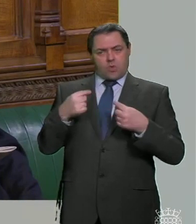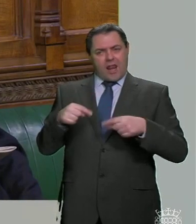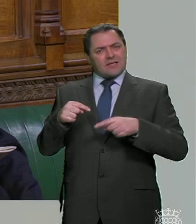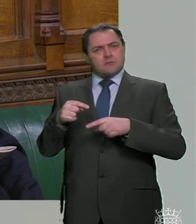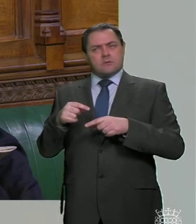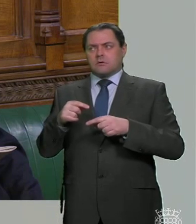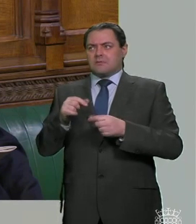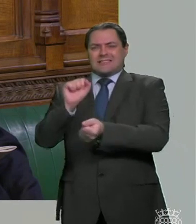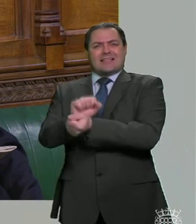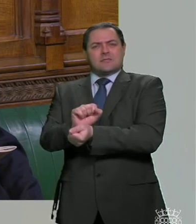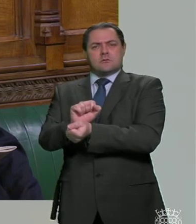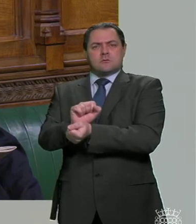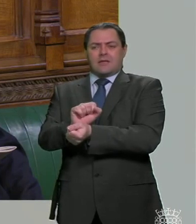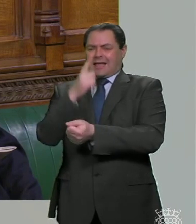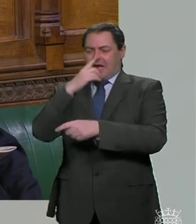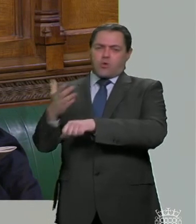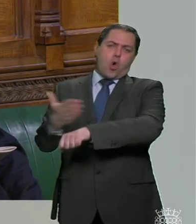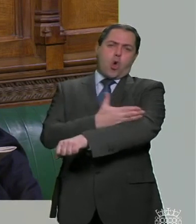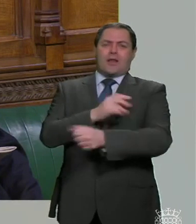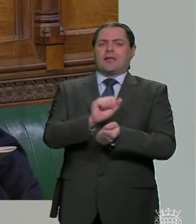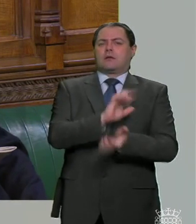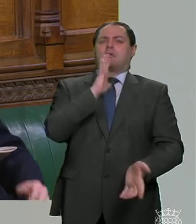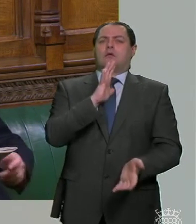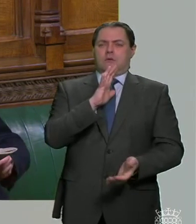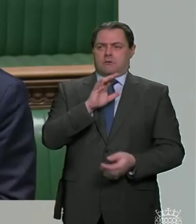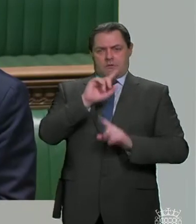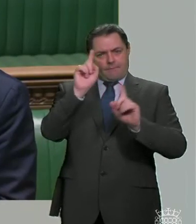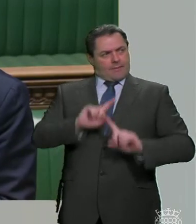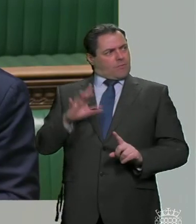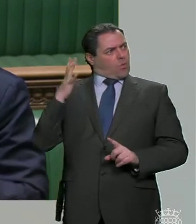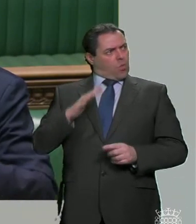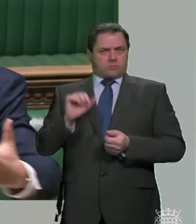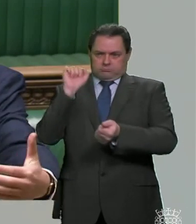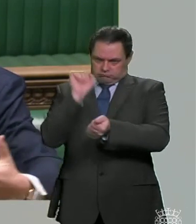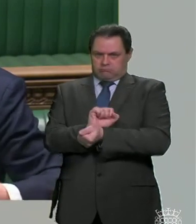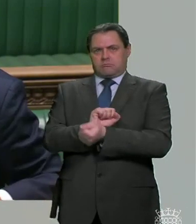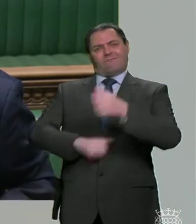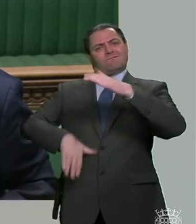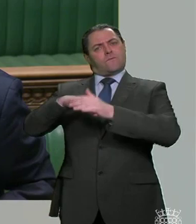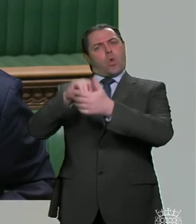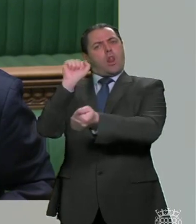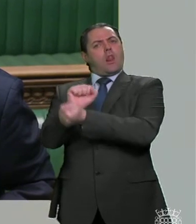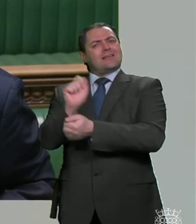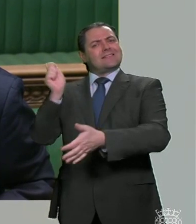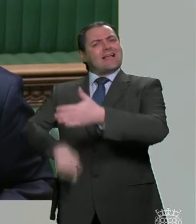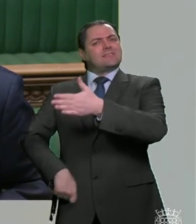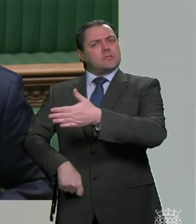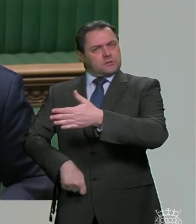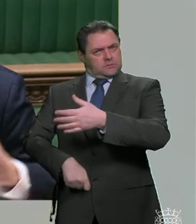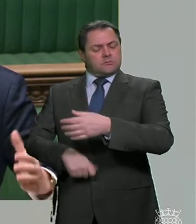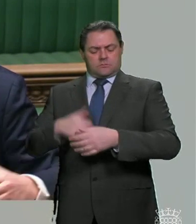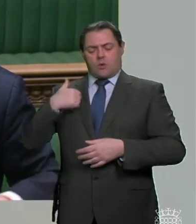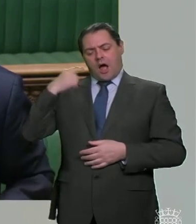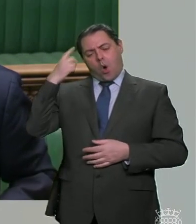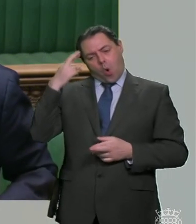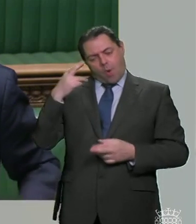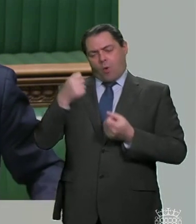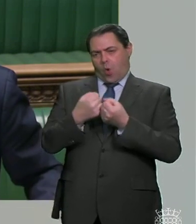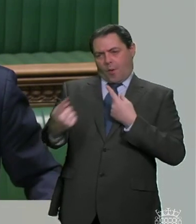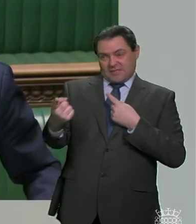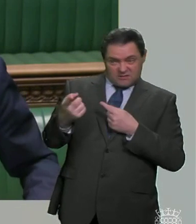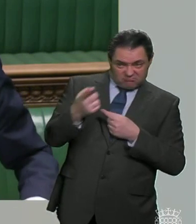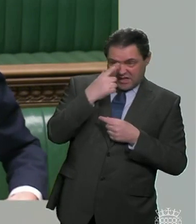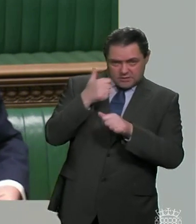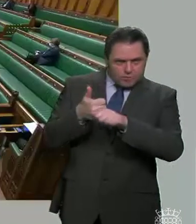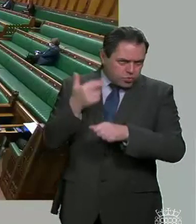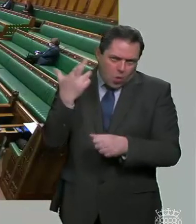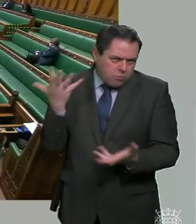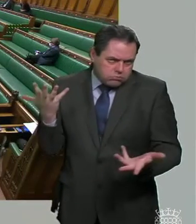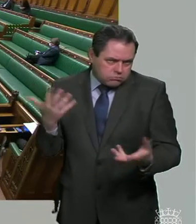I think that is what the people of this country want to see. That is what they voted for in 2019, and I hope the Opposition can bring themselves, one day, to support it.